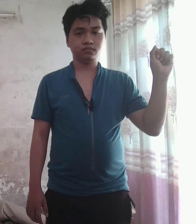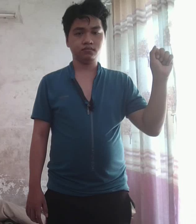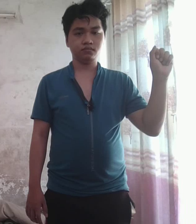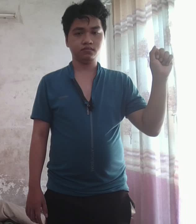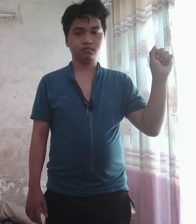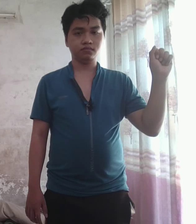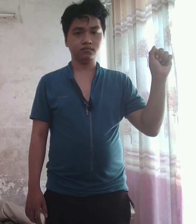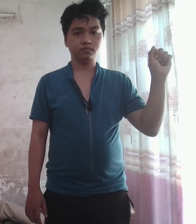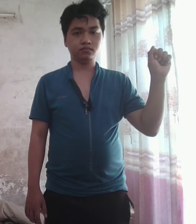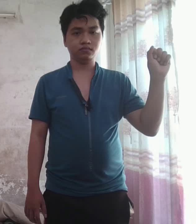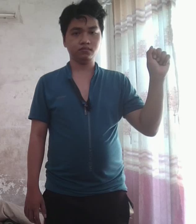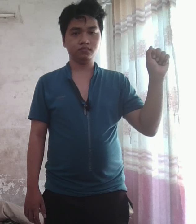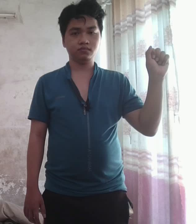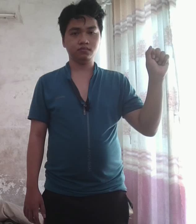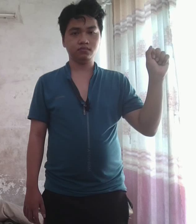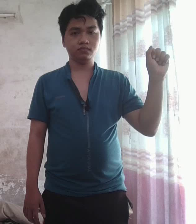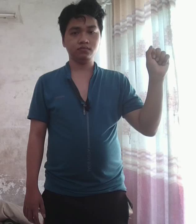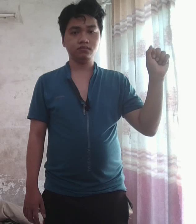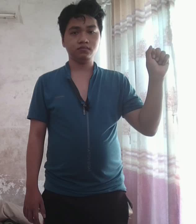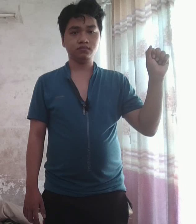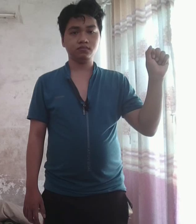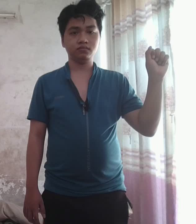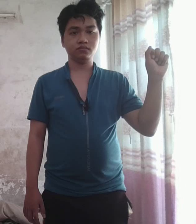a